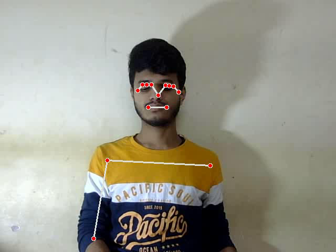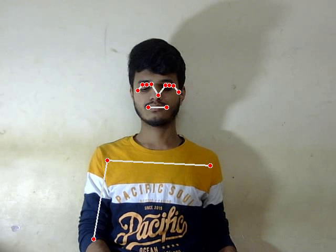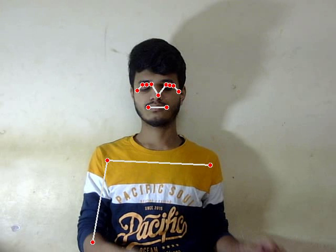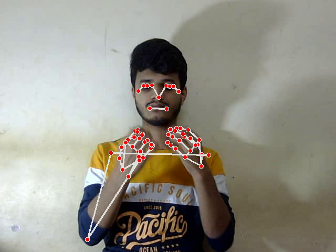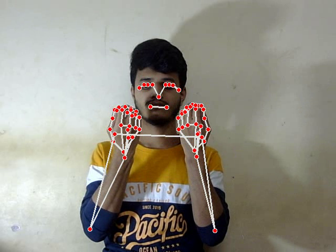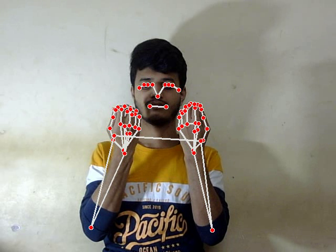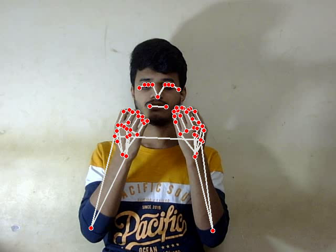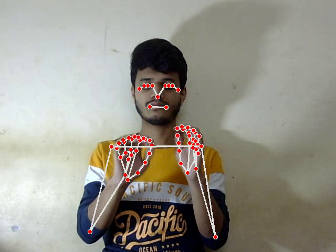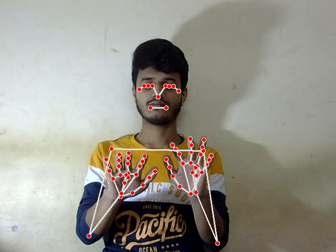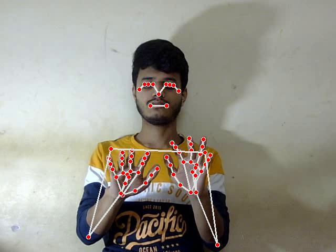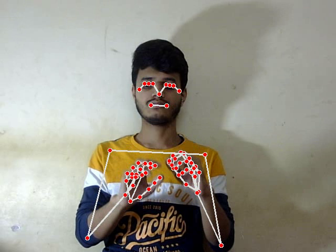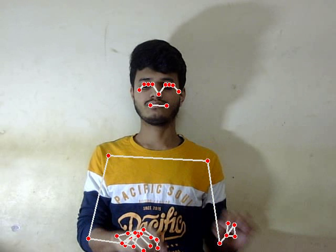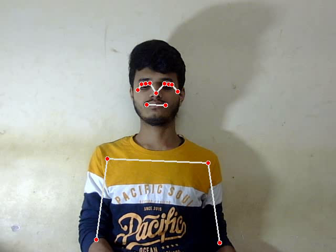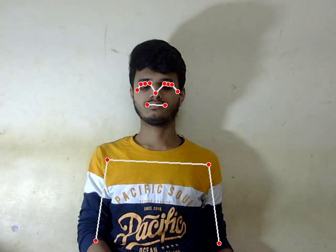finish